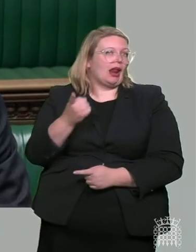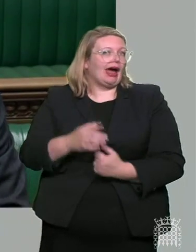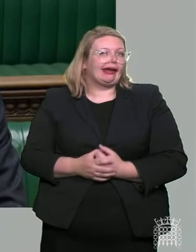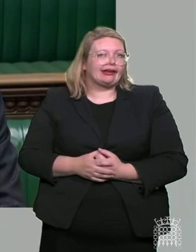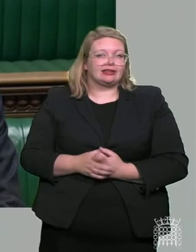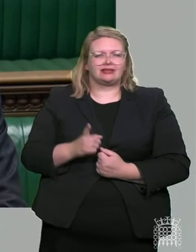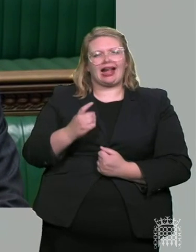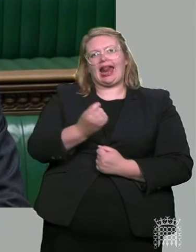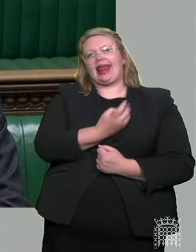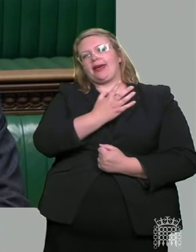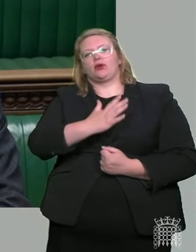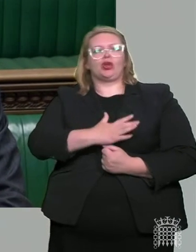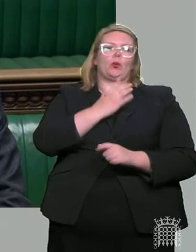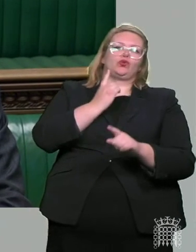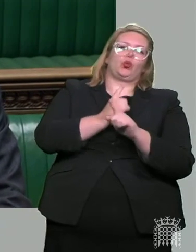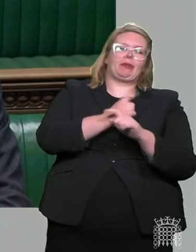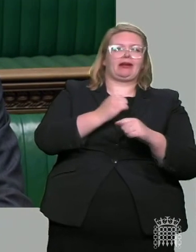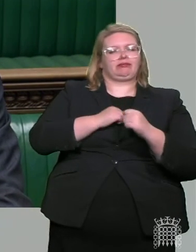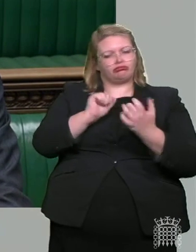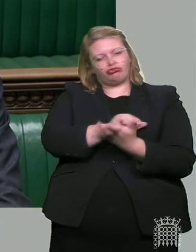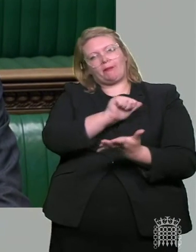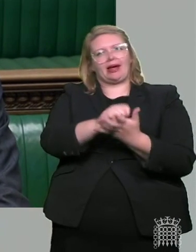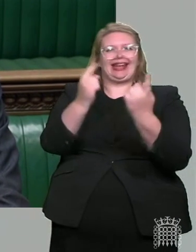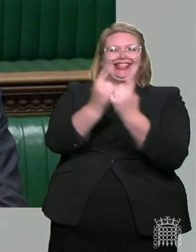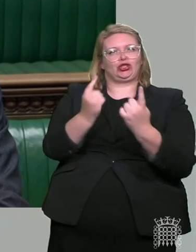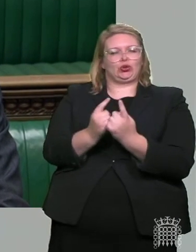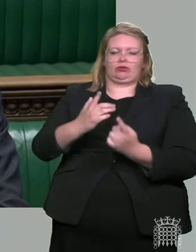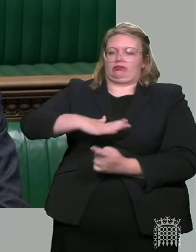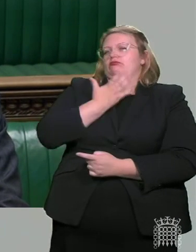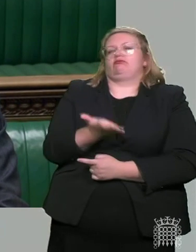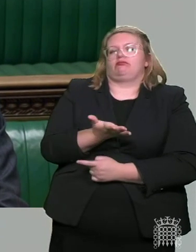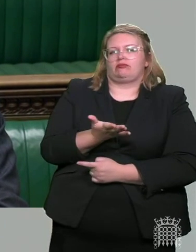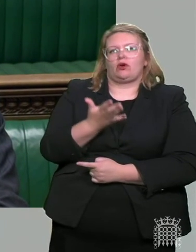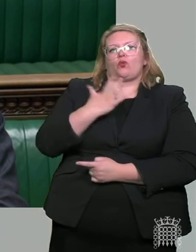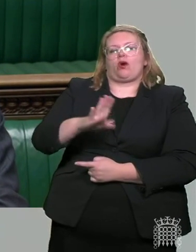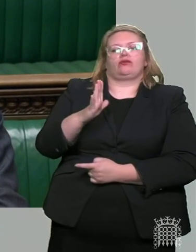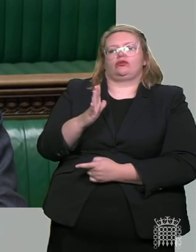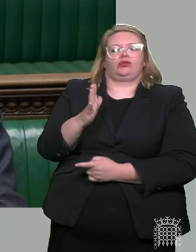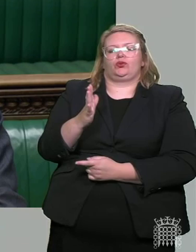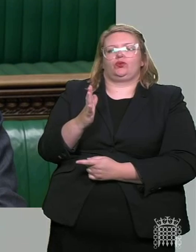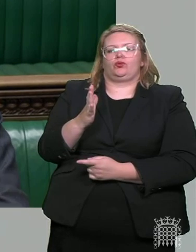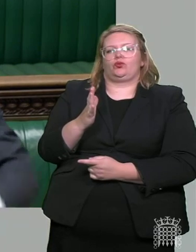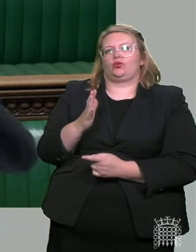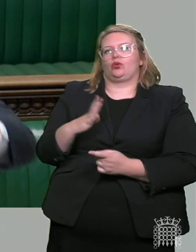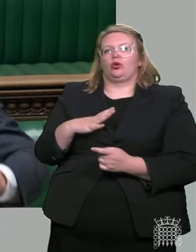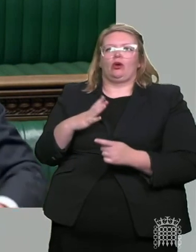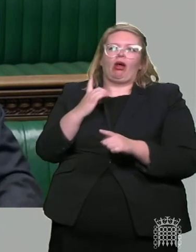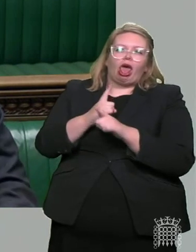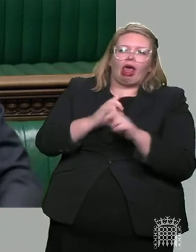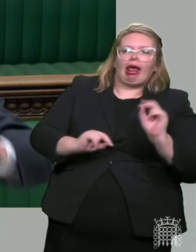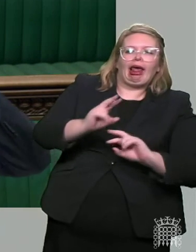They don’t like focusing on the issues that actually matter to the British people and the people of West Yorkshire.